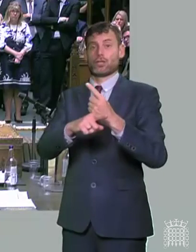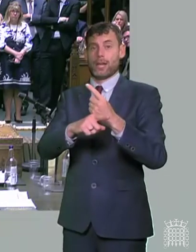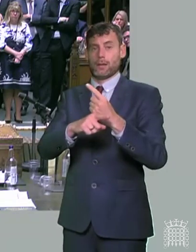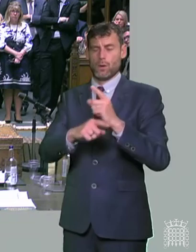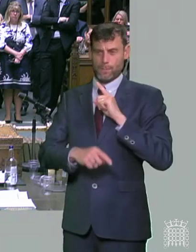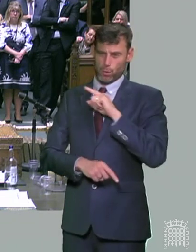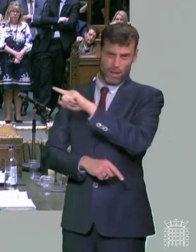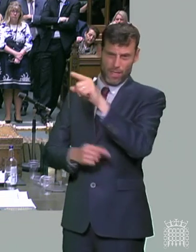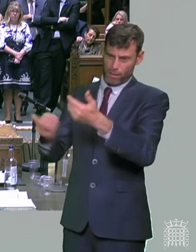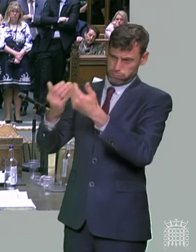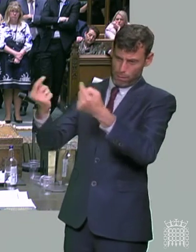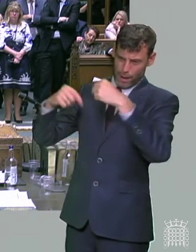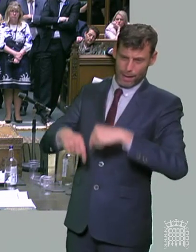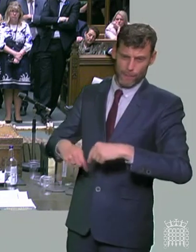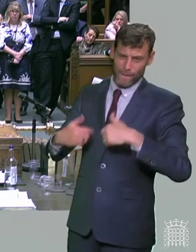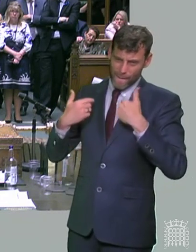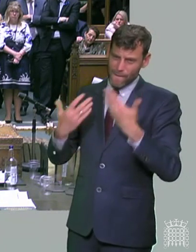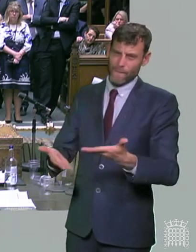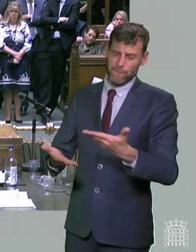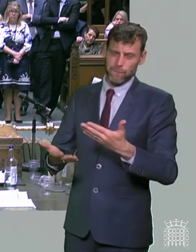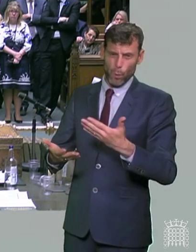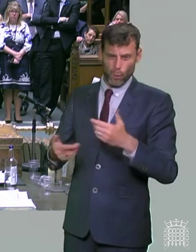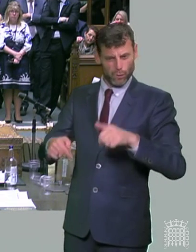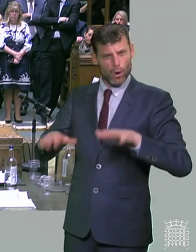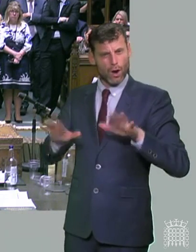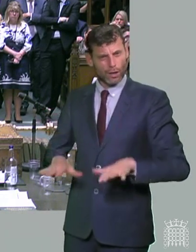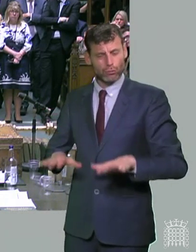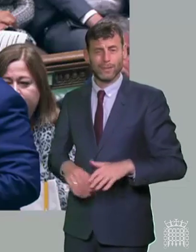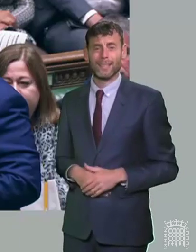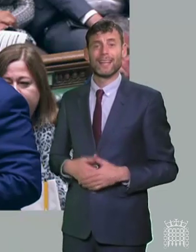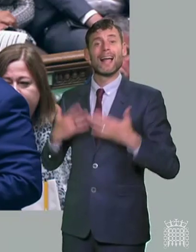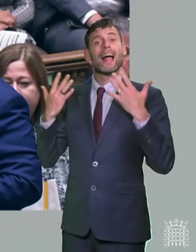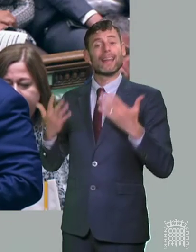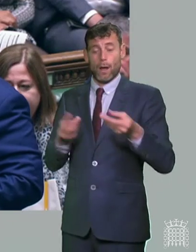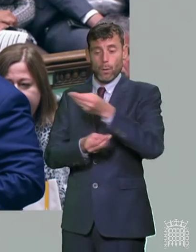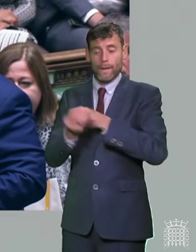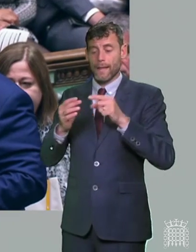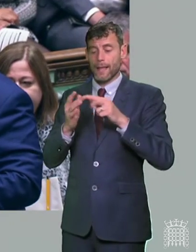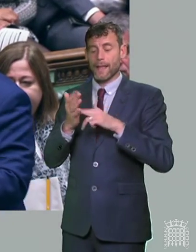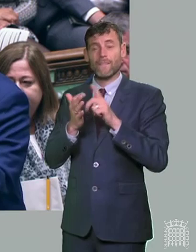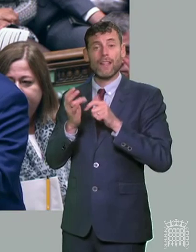This morning, it was revealed that UK inflation is now at a 40-year high.